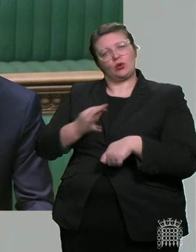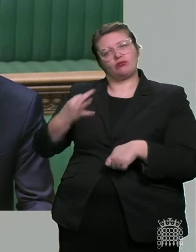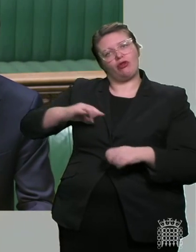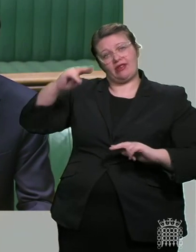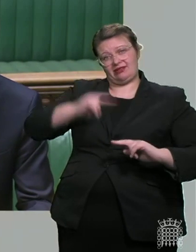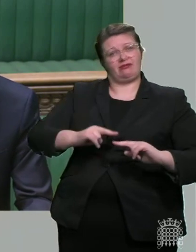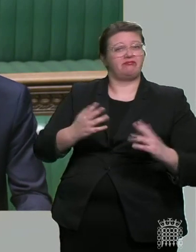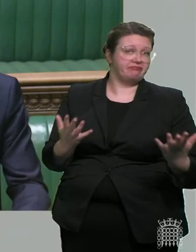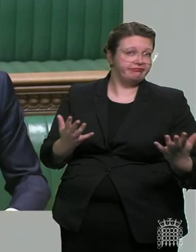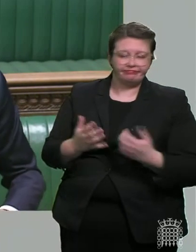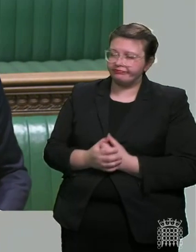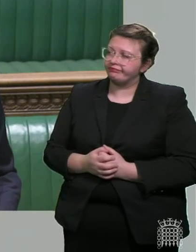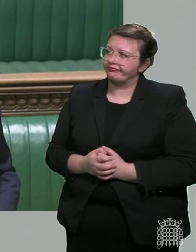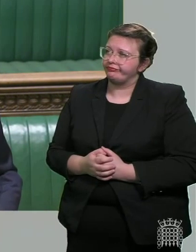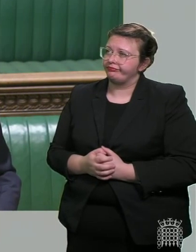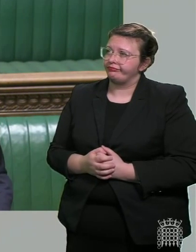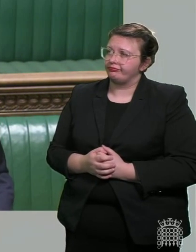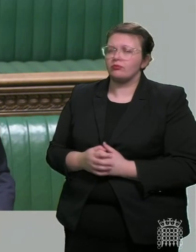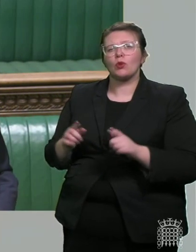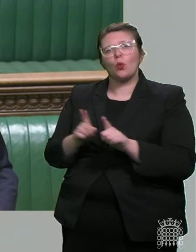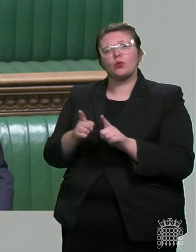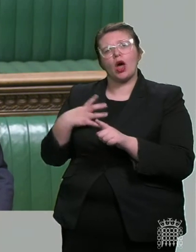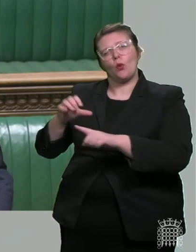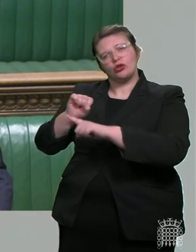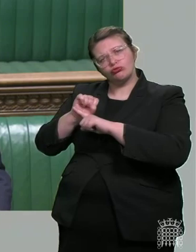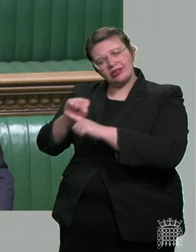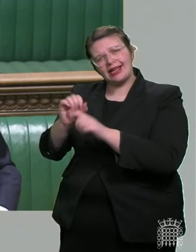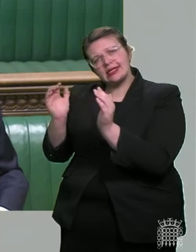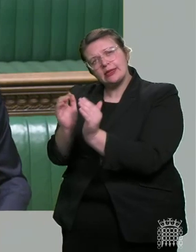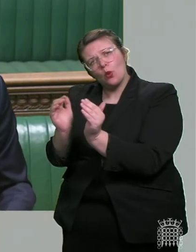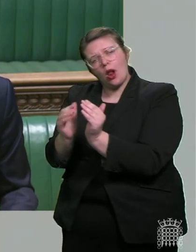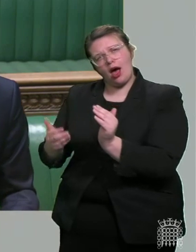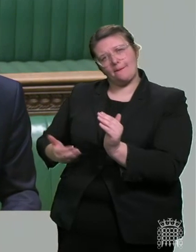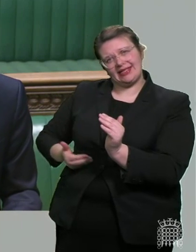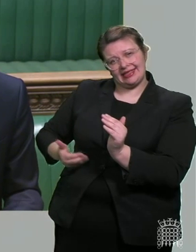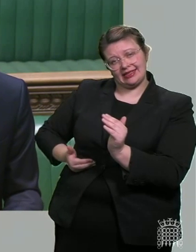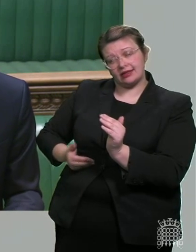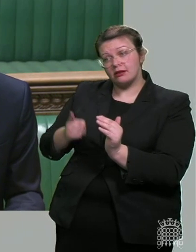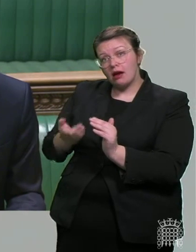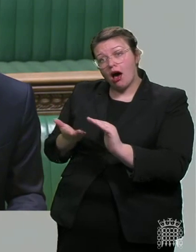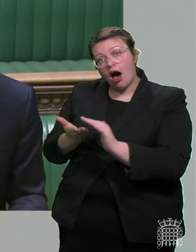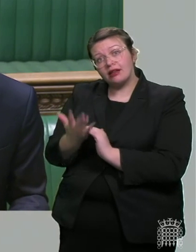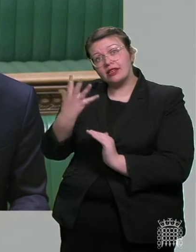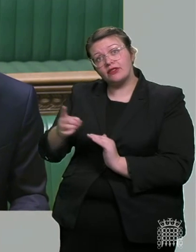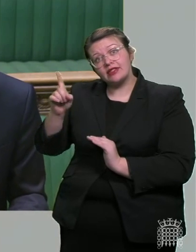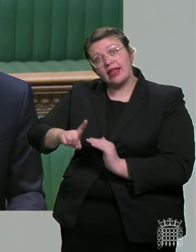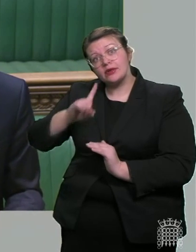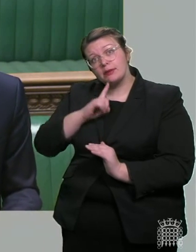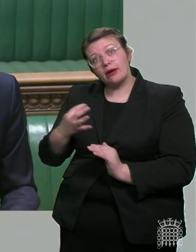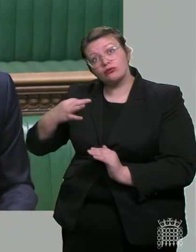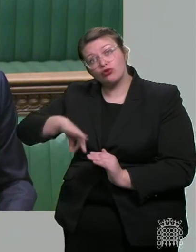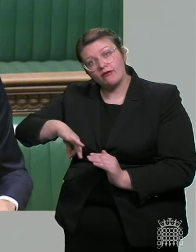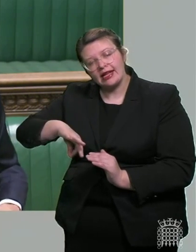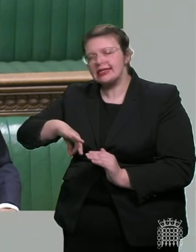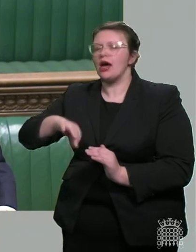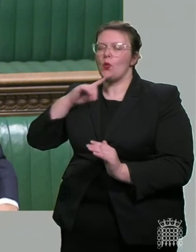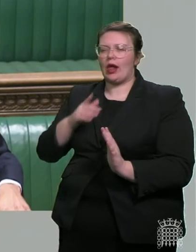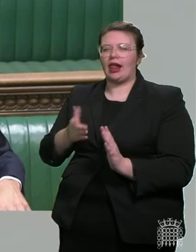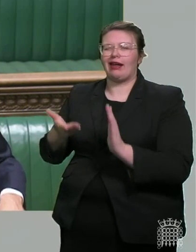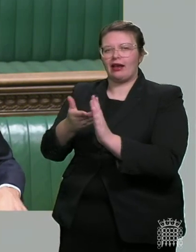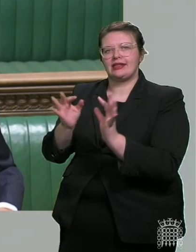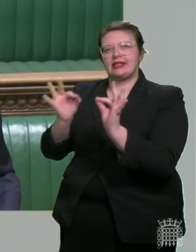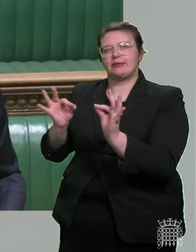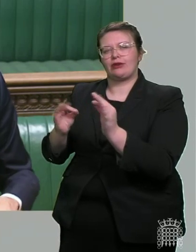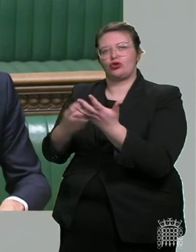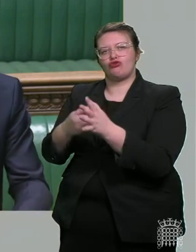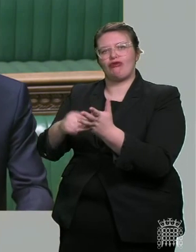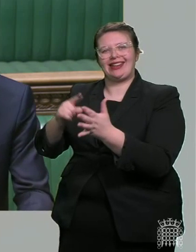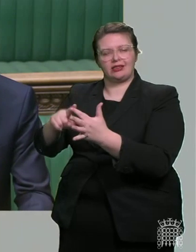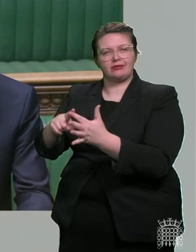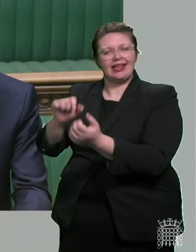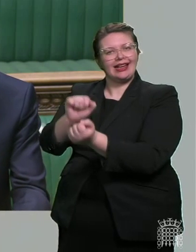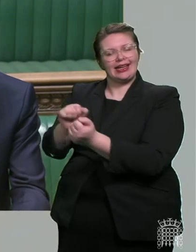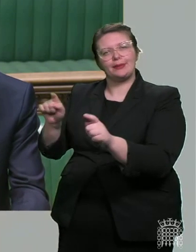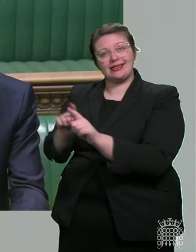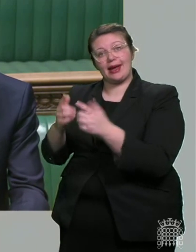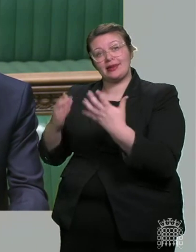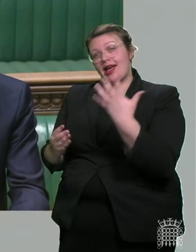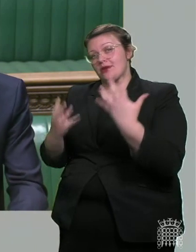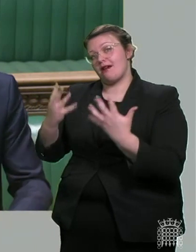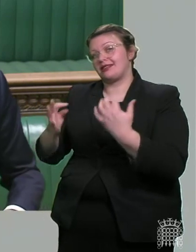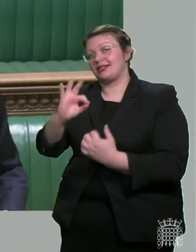Secondly, I am protecting small businesses with profits of £50,000 or less by creating a small profits rate maintained at the current rate of 19%.